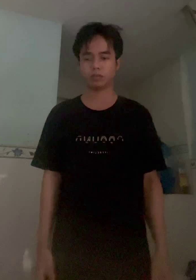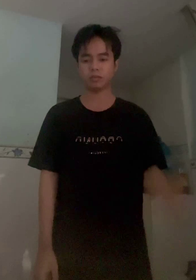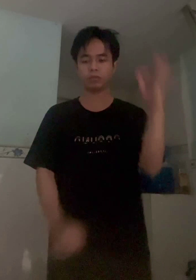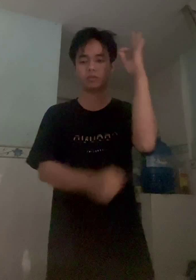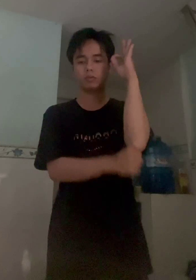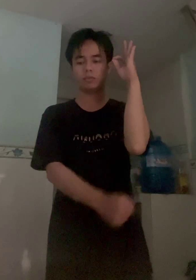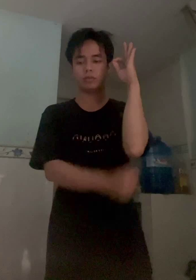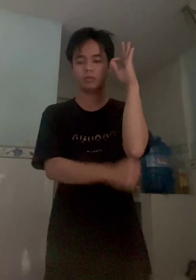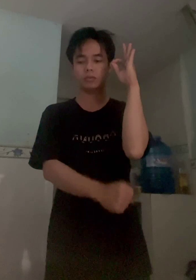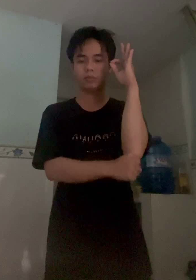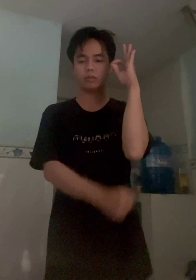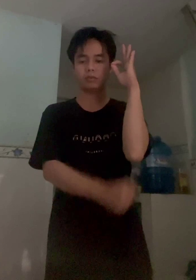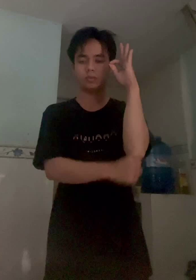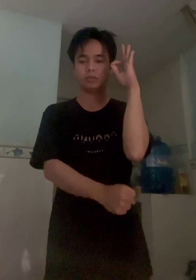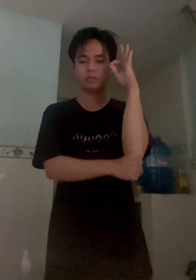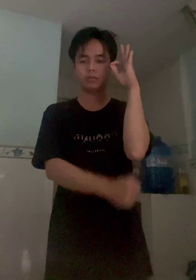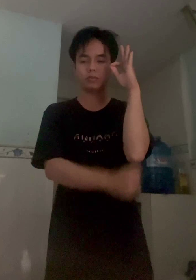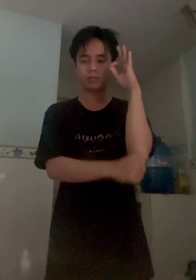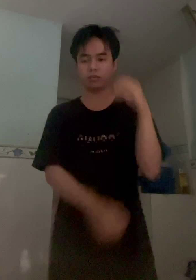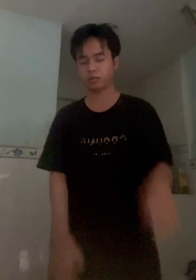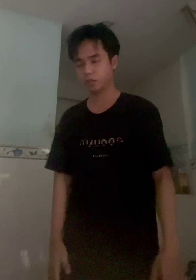buoi trua